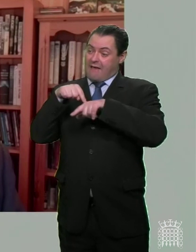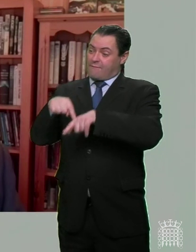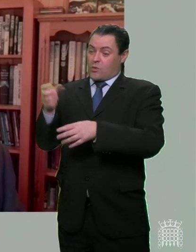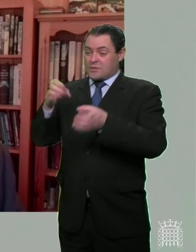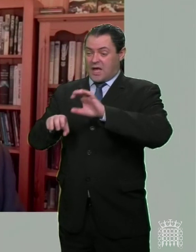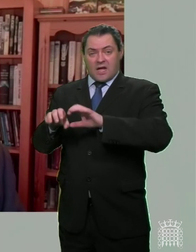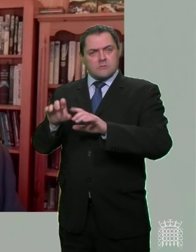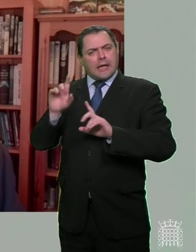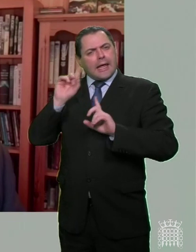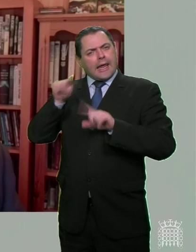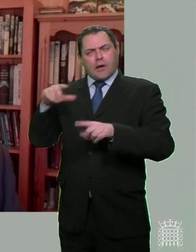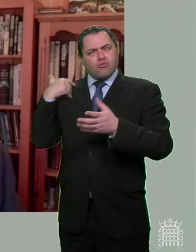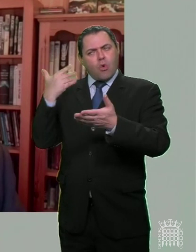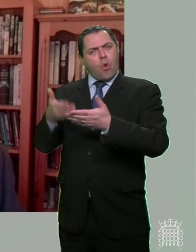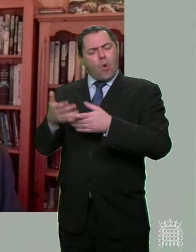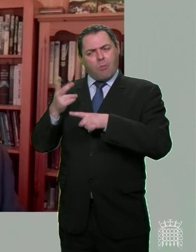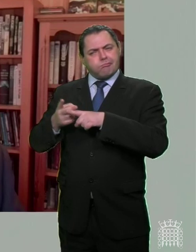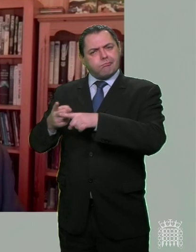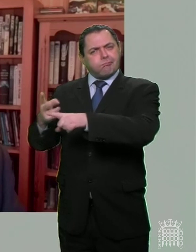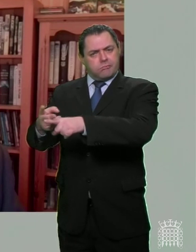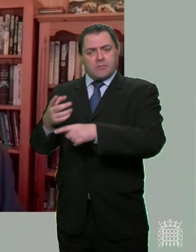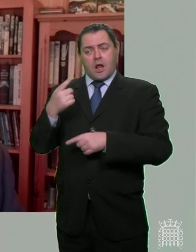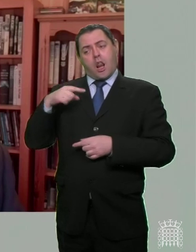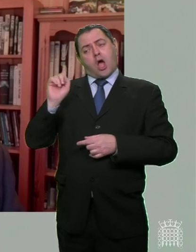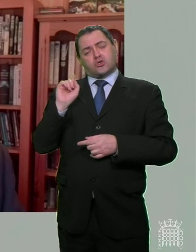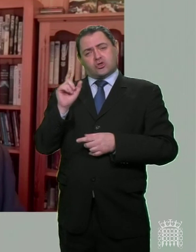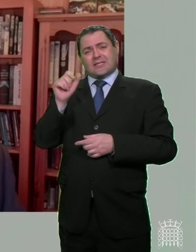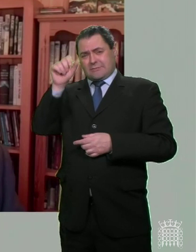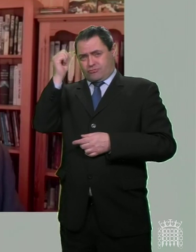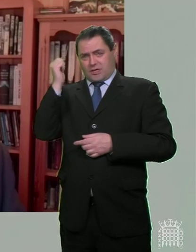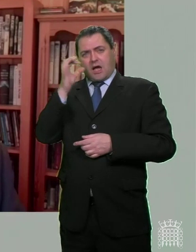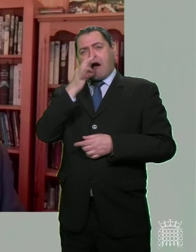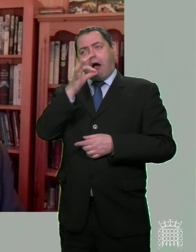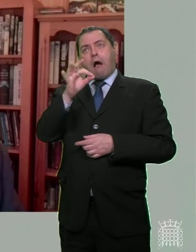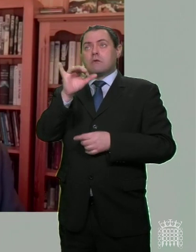When we called on the Prime Minister to introduce tough border controls last spring, he refused.